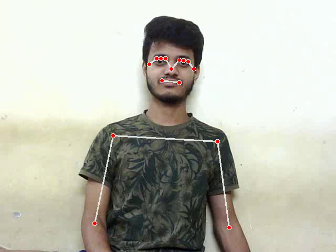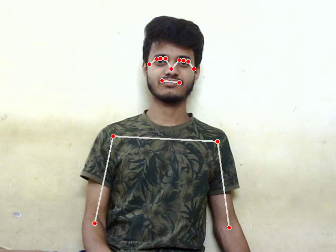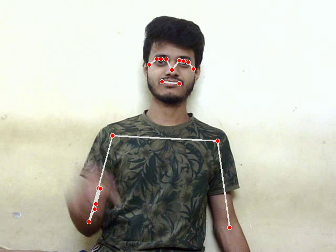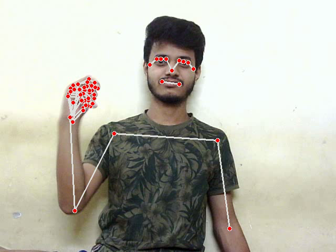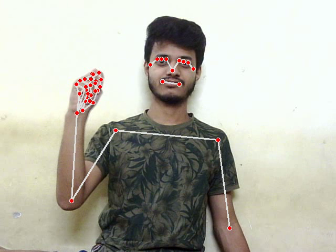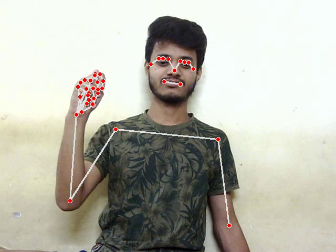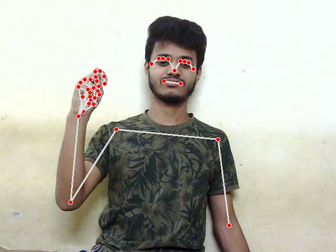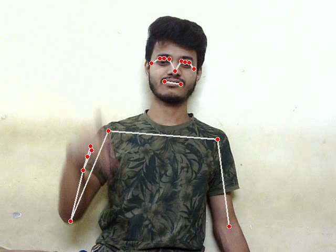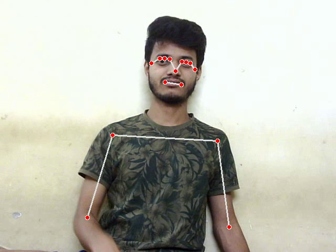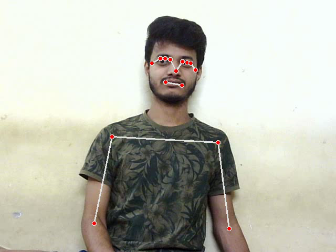bathroom